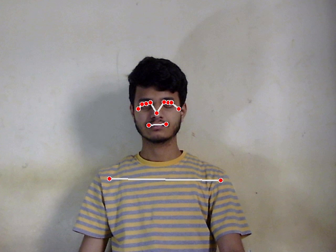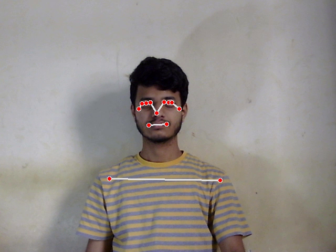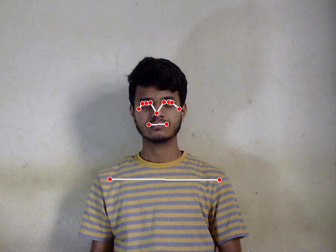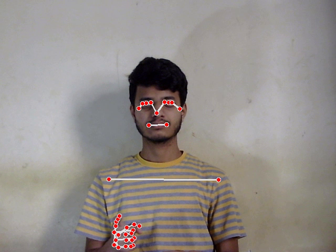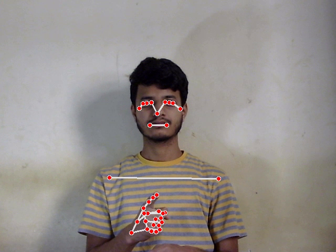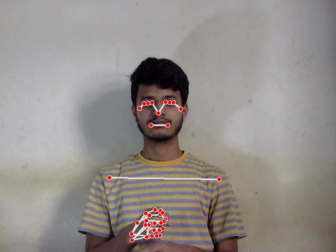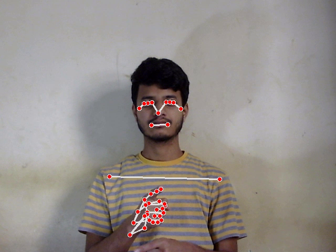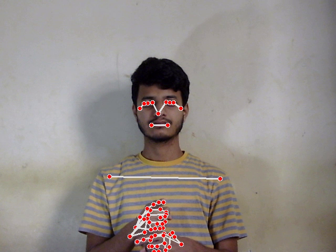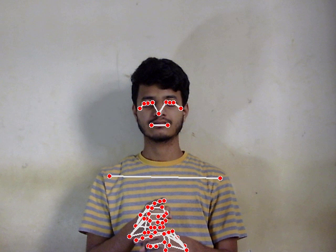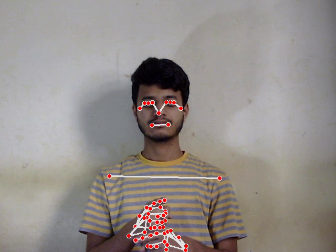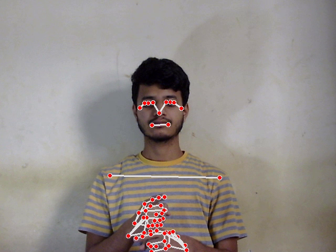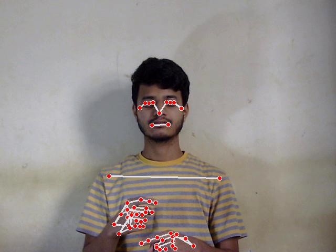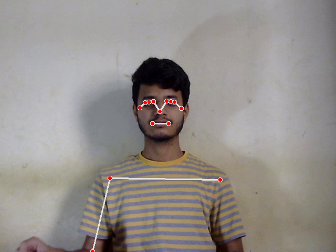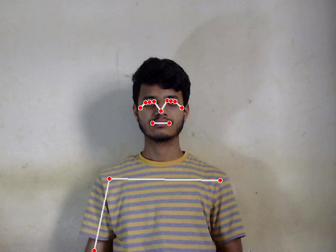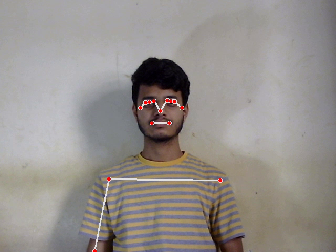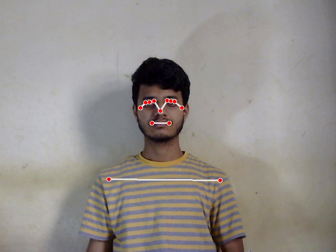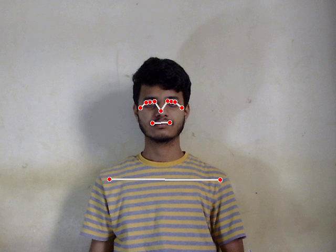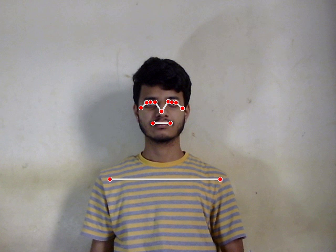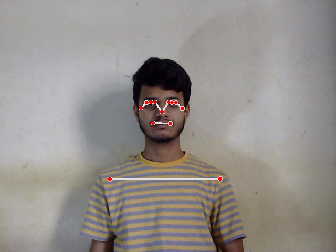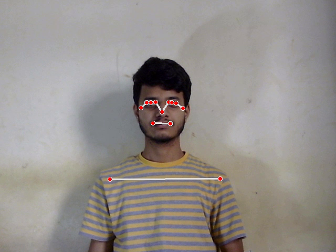right